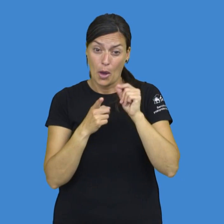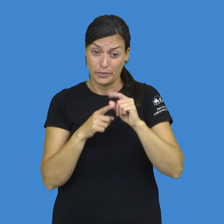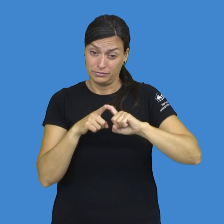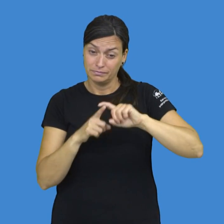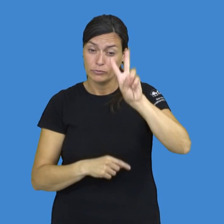tipo